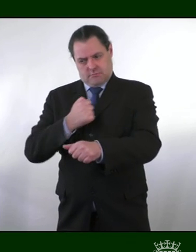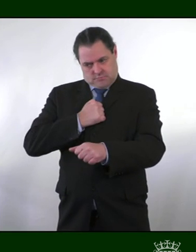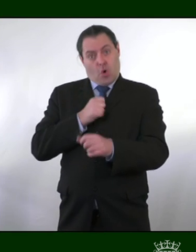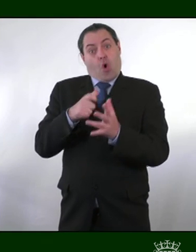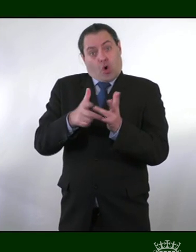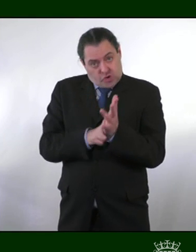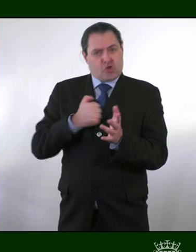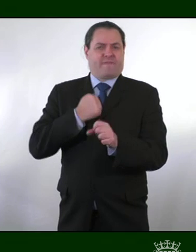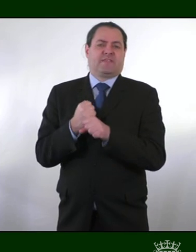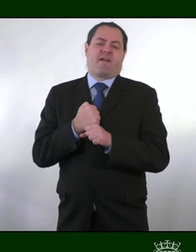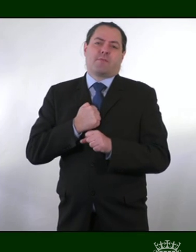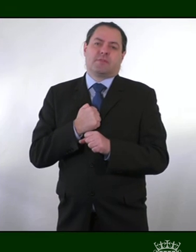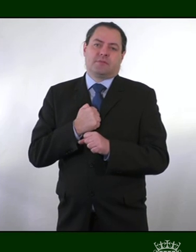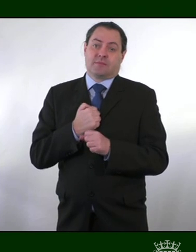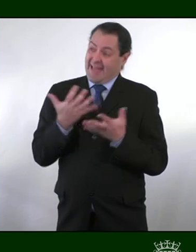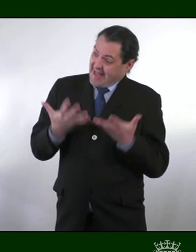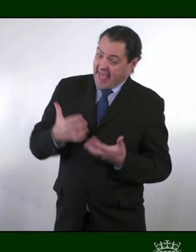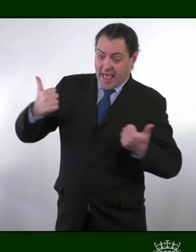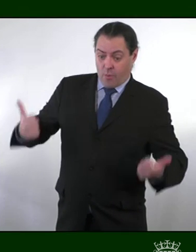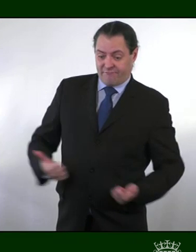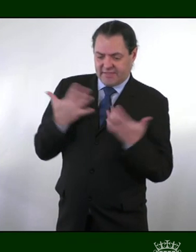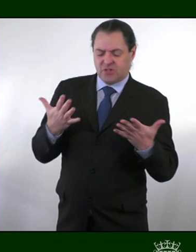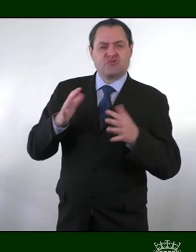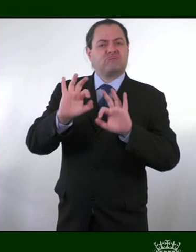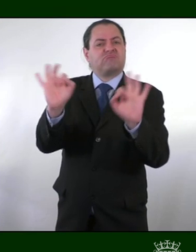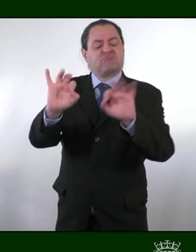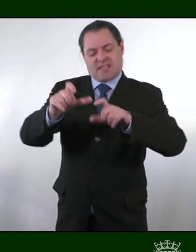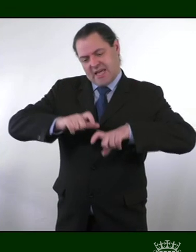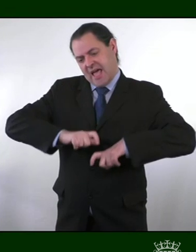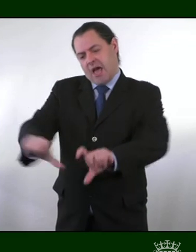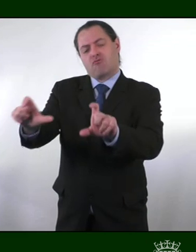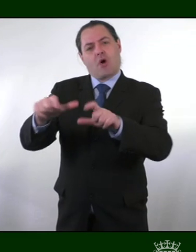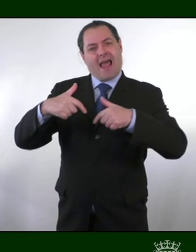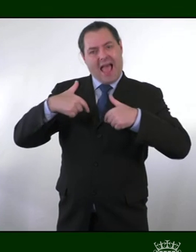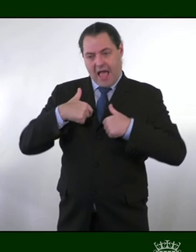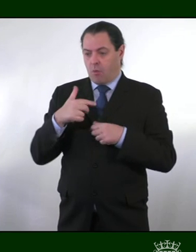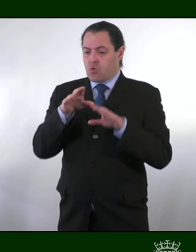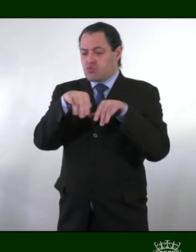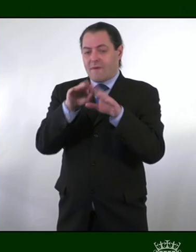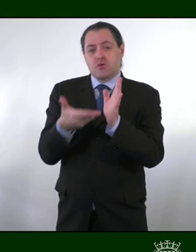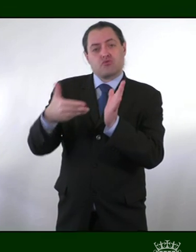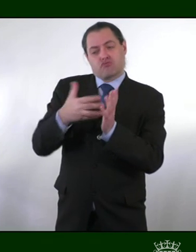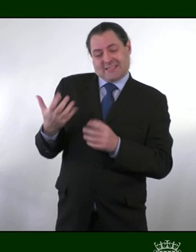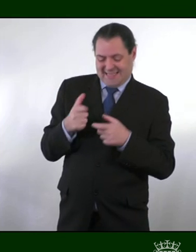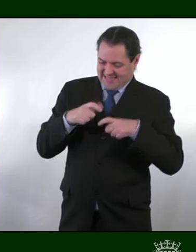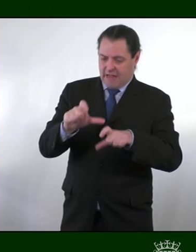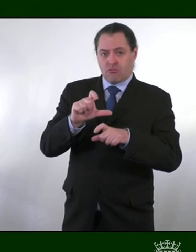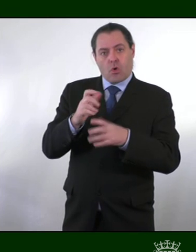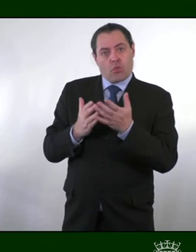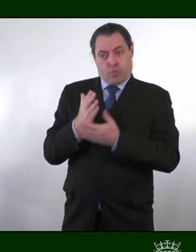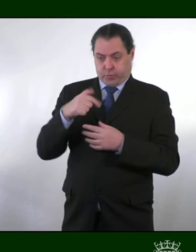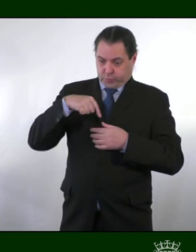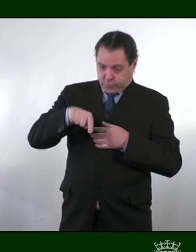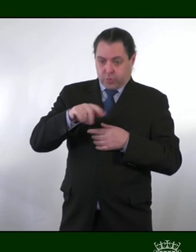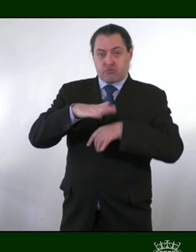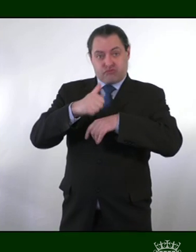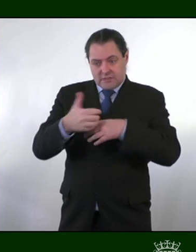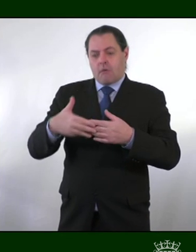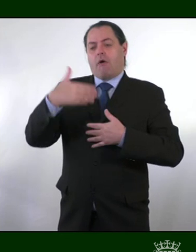And that does not stop. The temporary uplift in universal credit runs all the way through to next spring, providing security for those families.